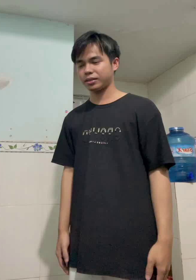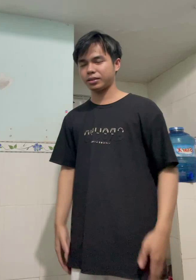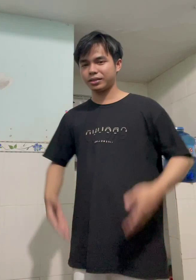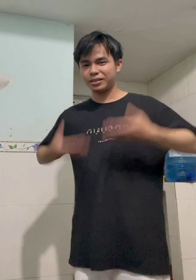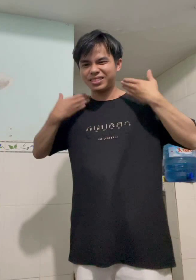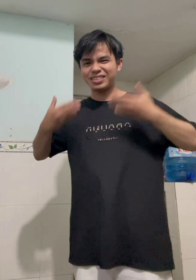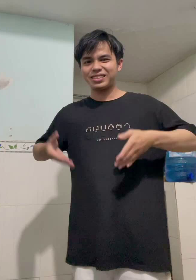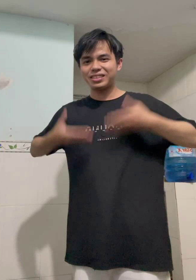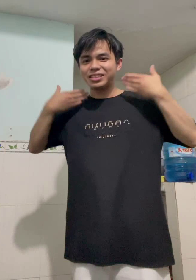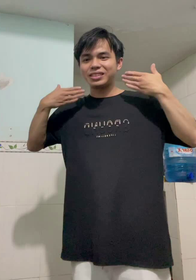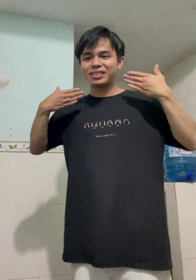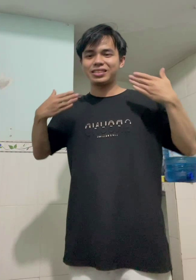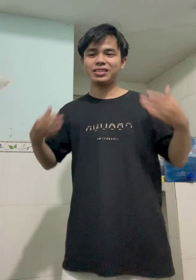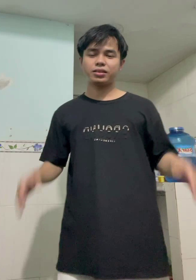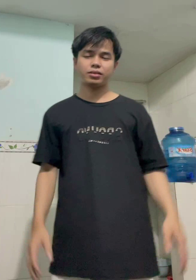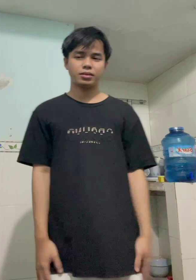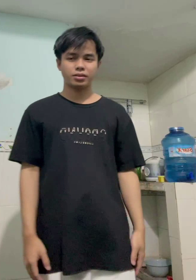vui ve